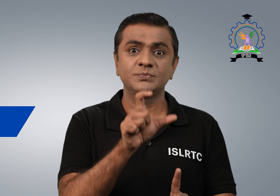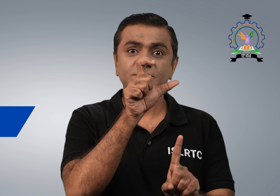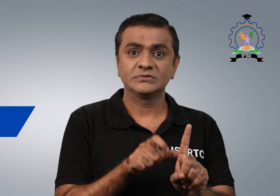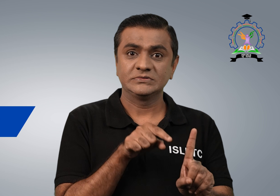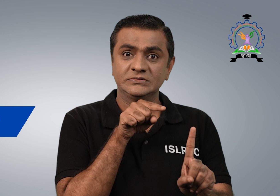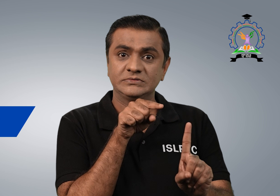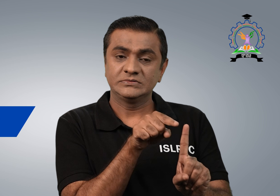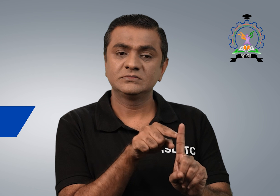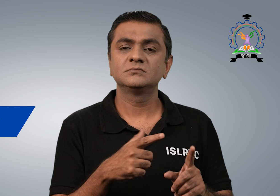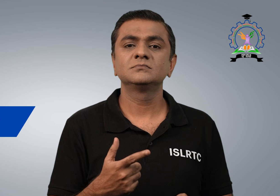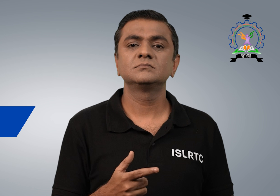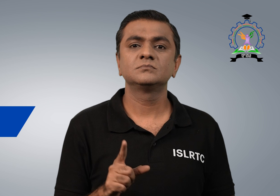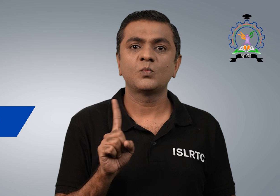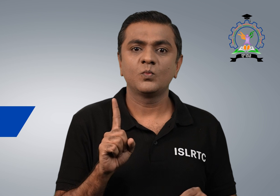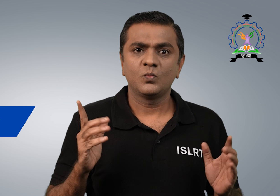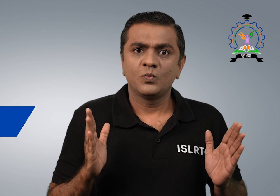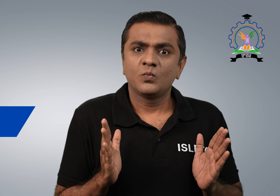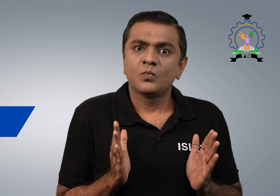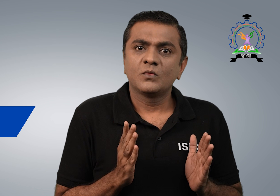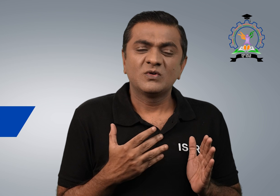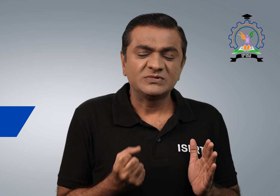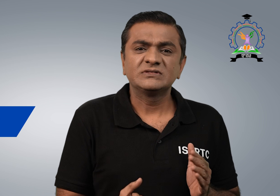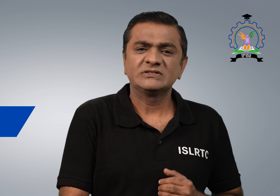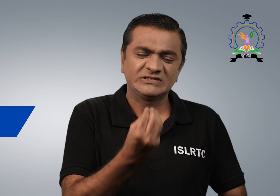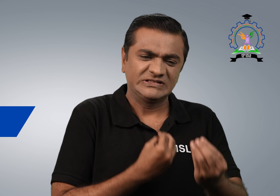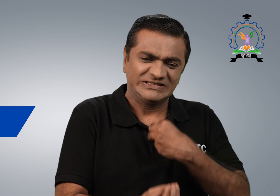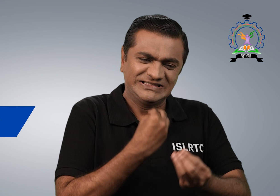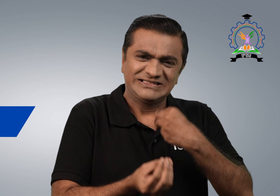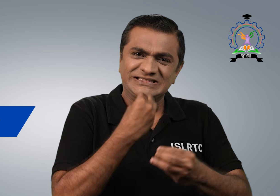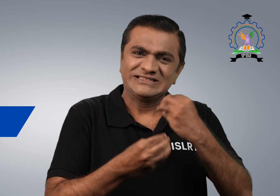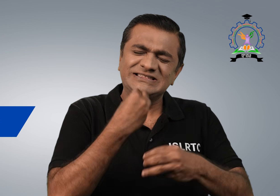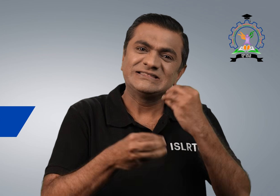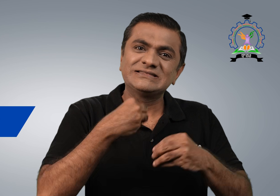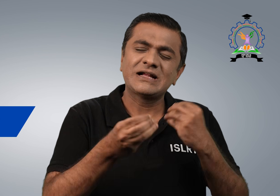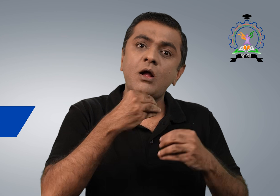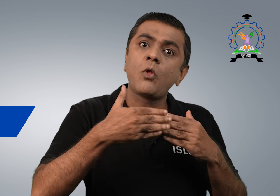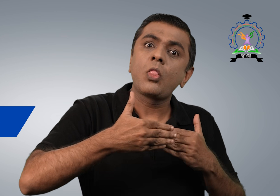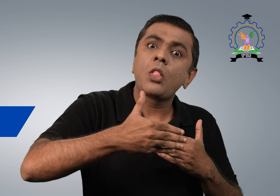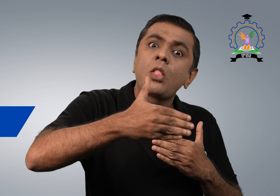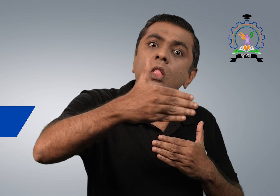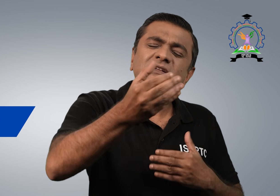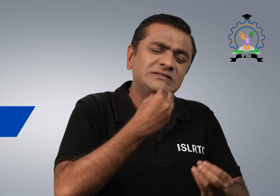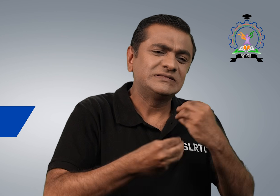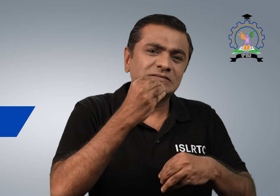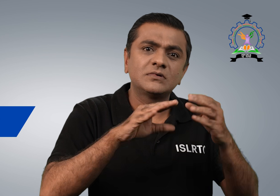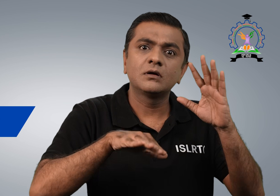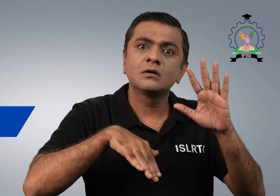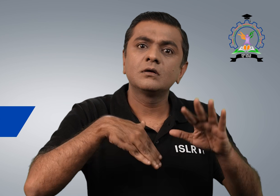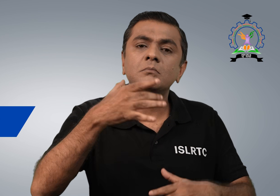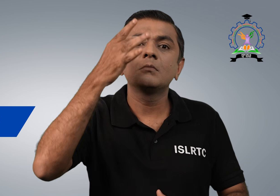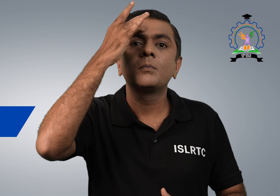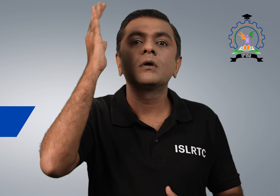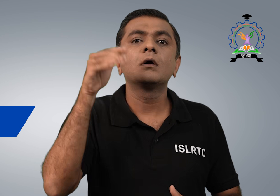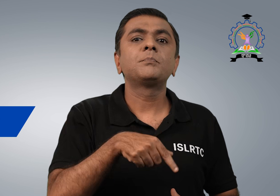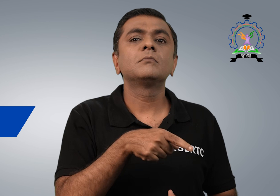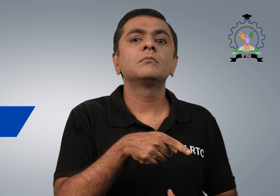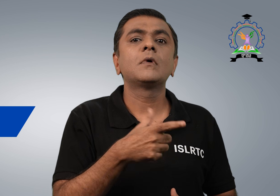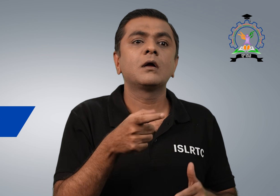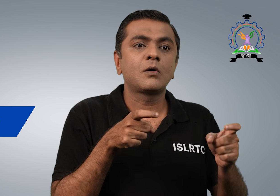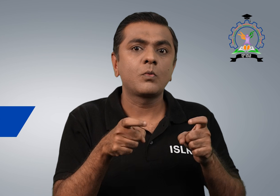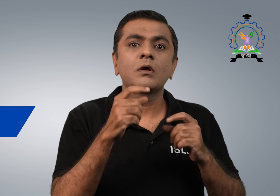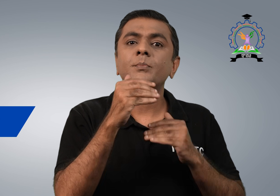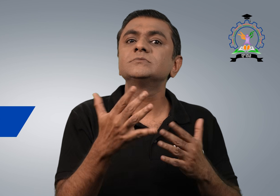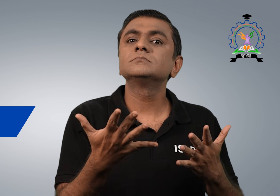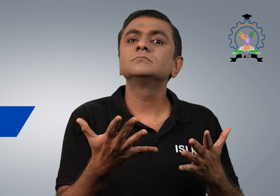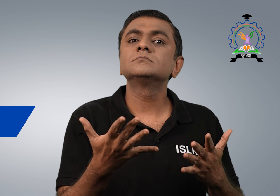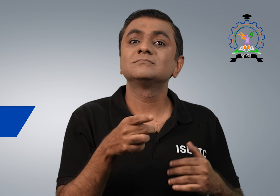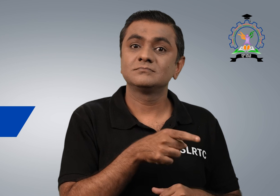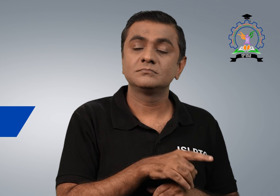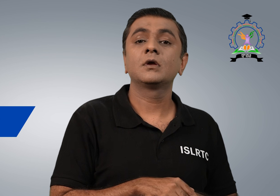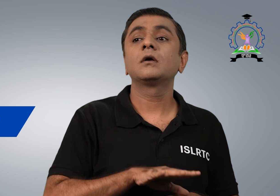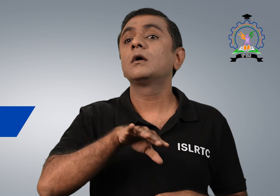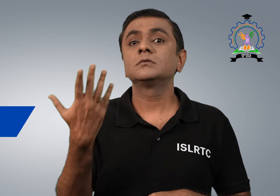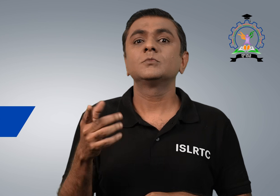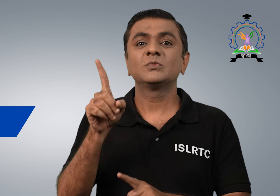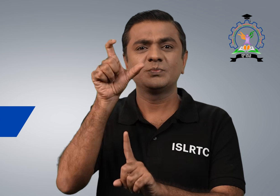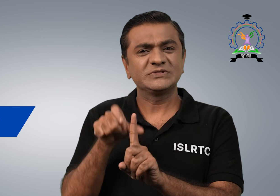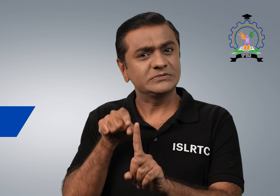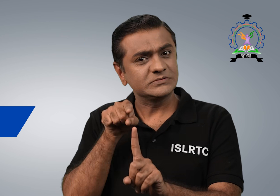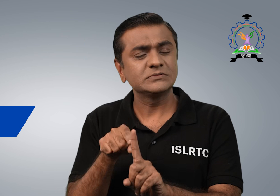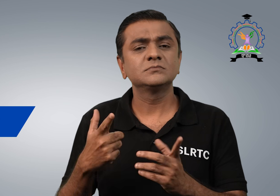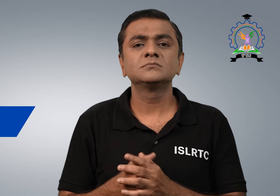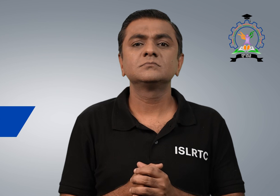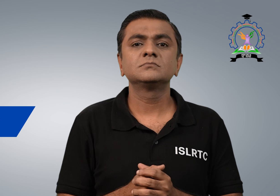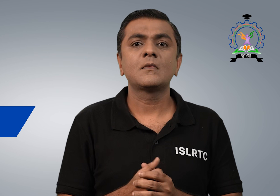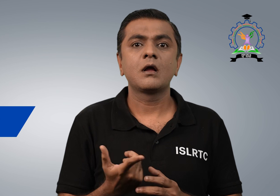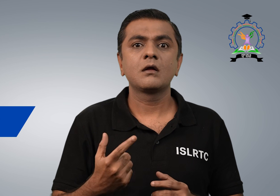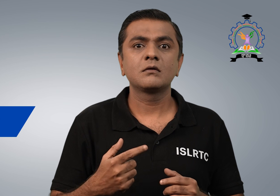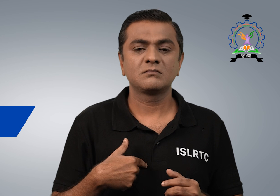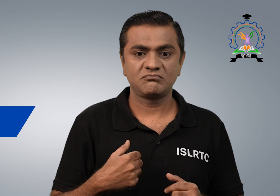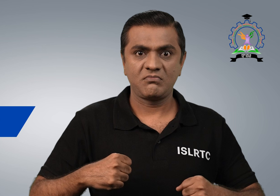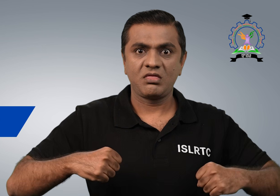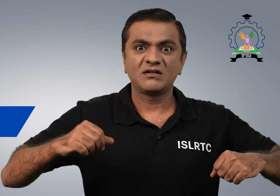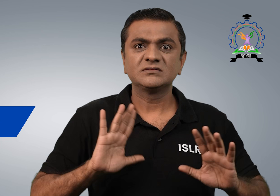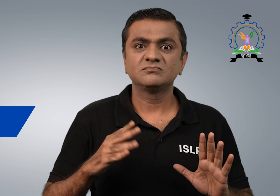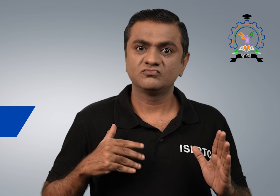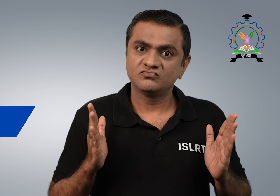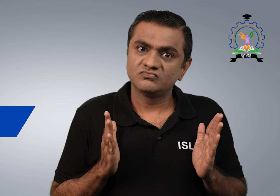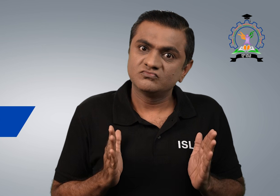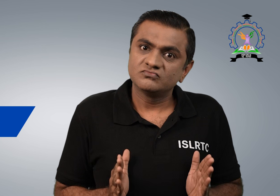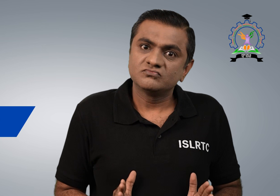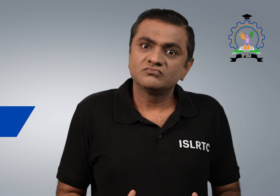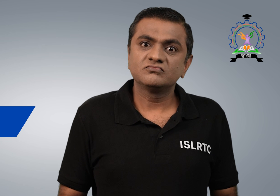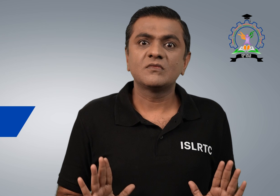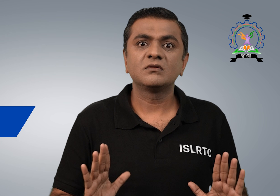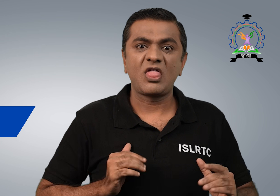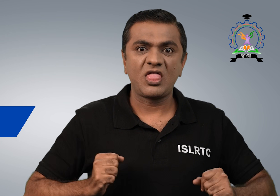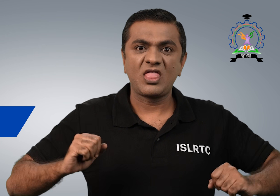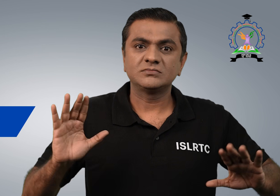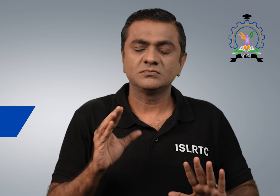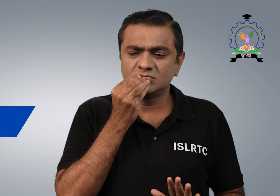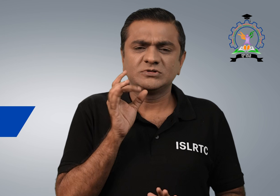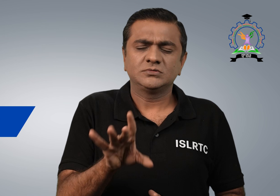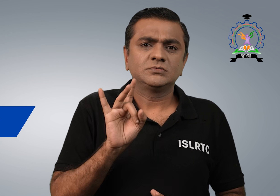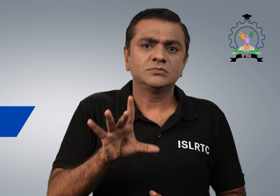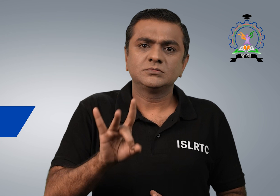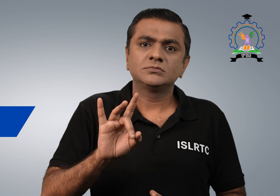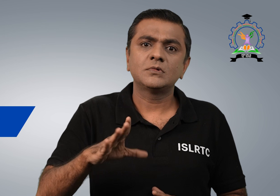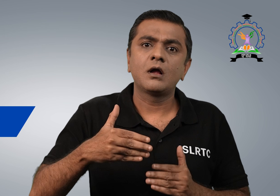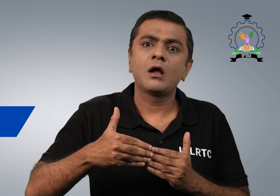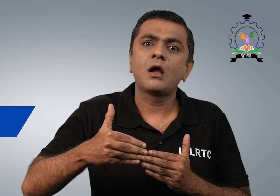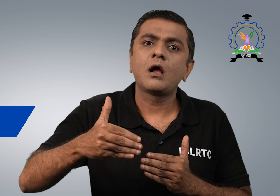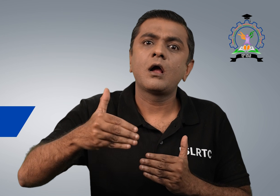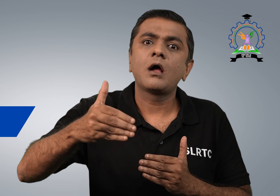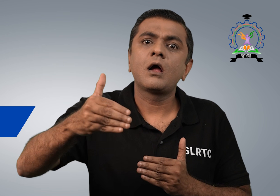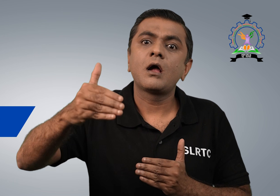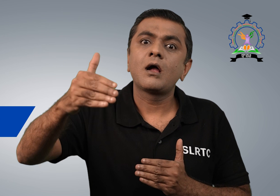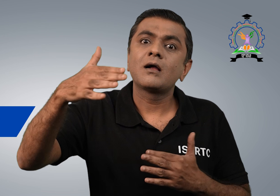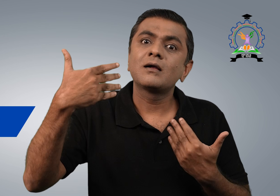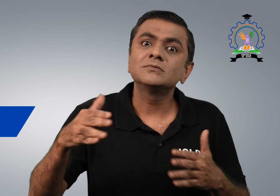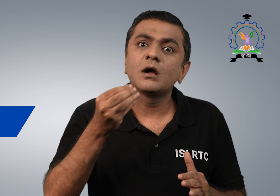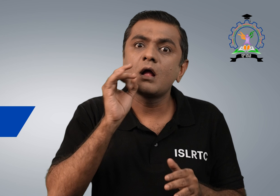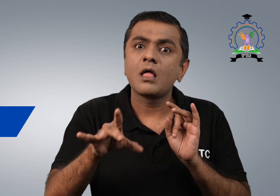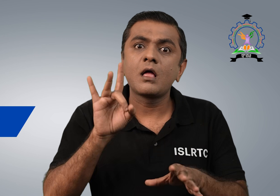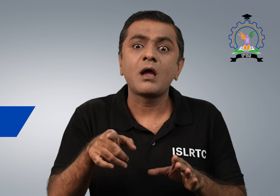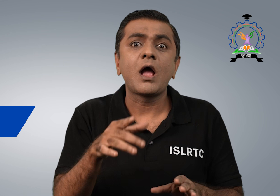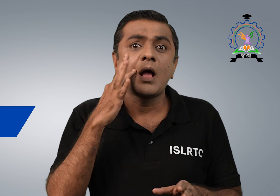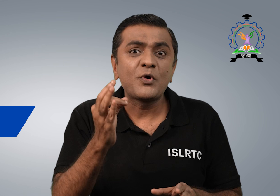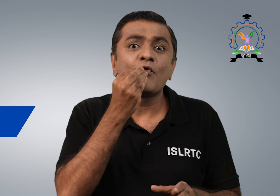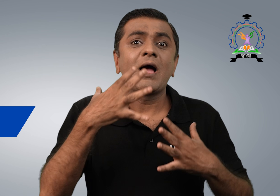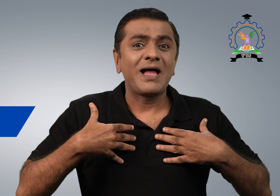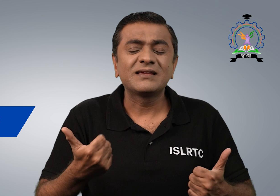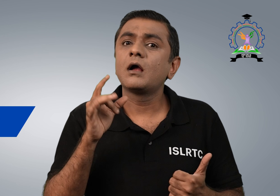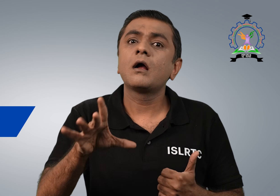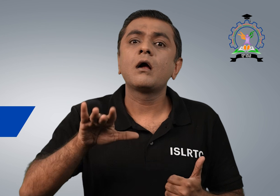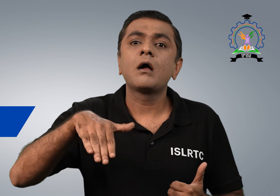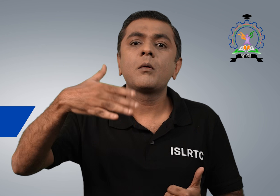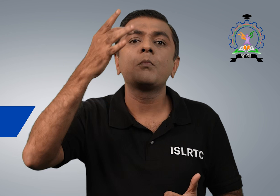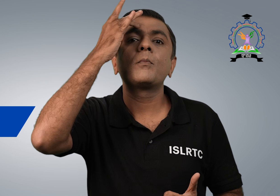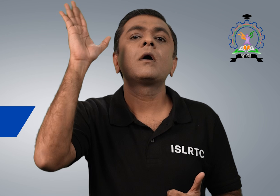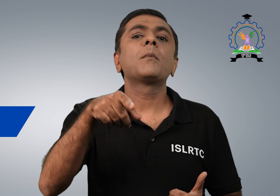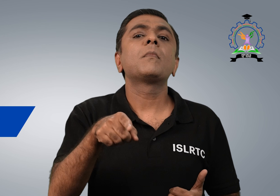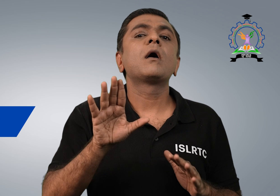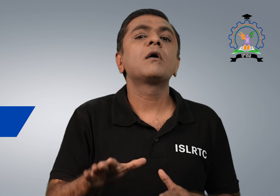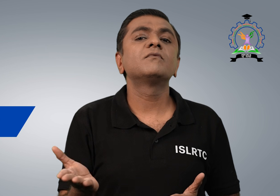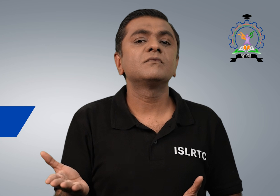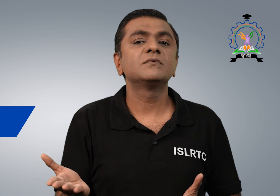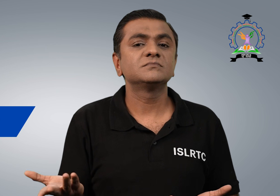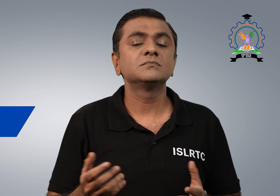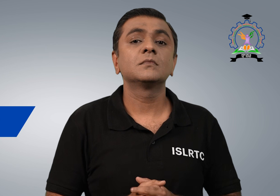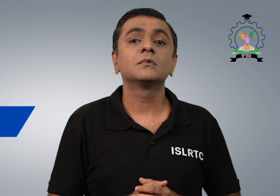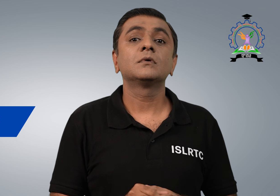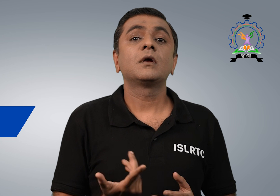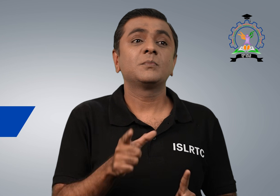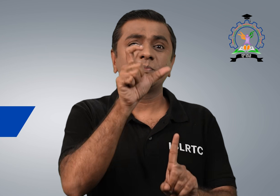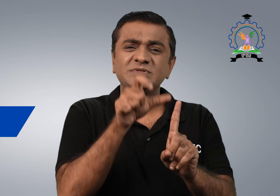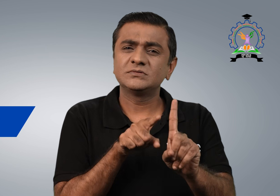An eating disorder occurs when a person overeats for an extended period to gain weight, despite being naturally skinny, leading to health issues. Another example is when an individual avoids eating, even healthy food, for a prolonged period to prevent weight gain, resulting in health issues.